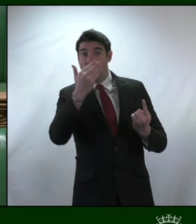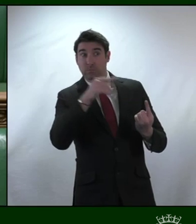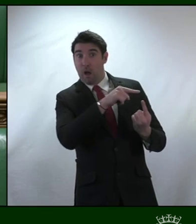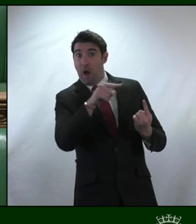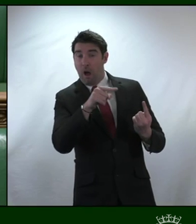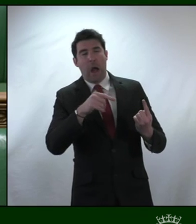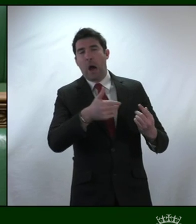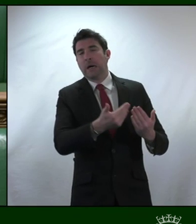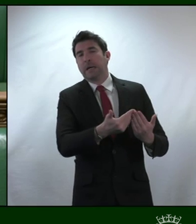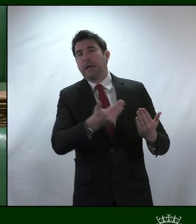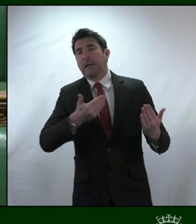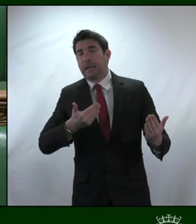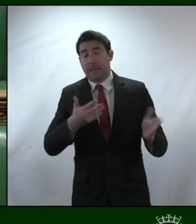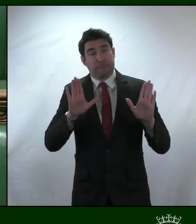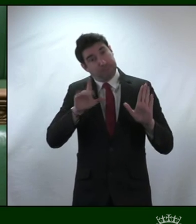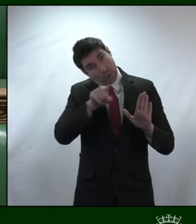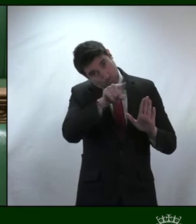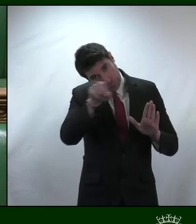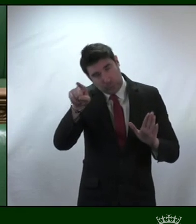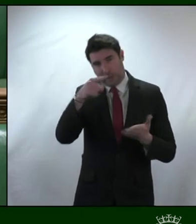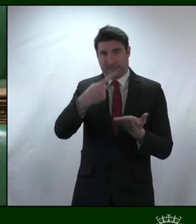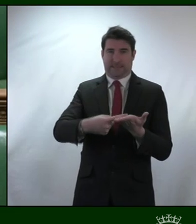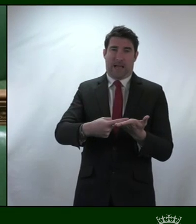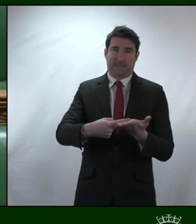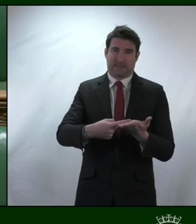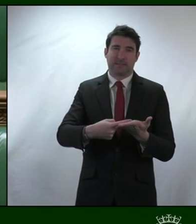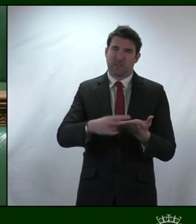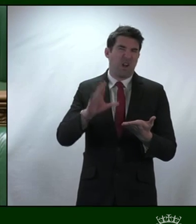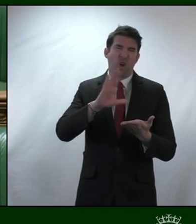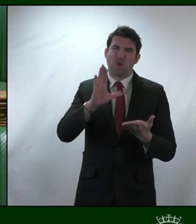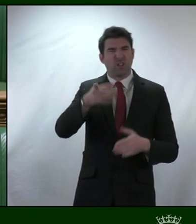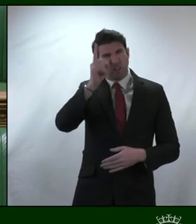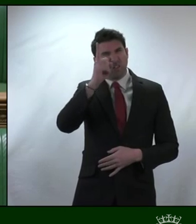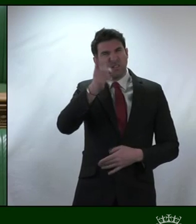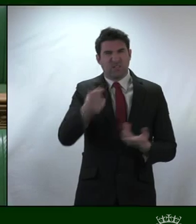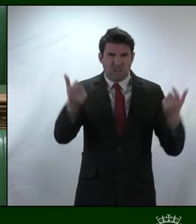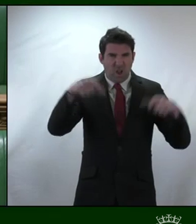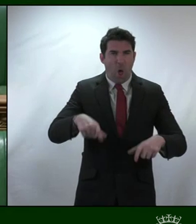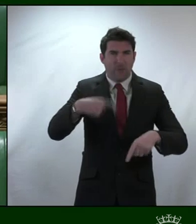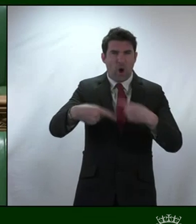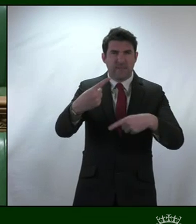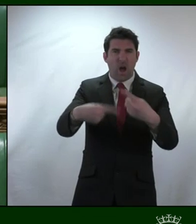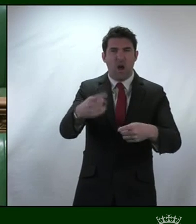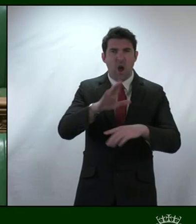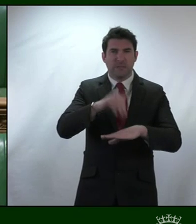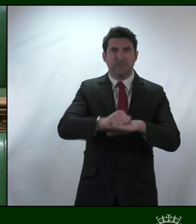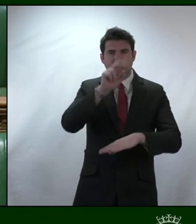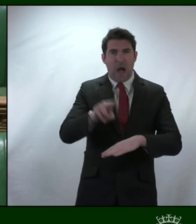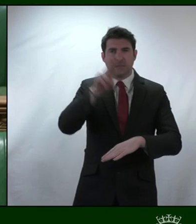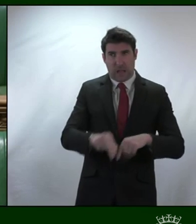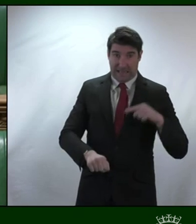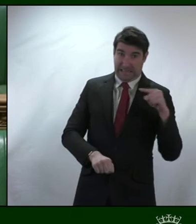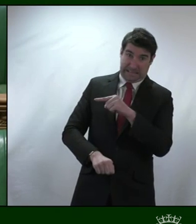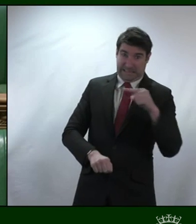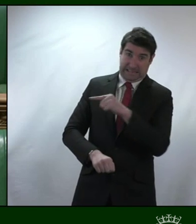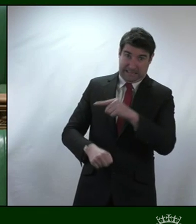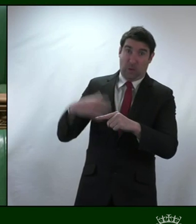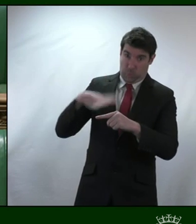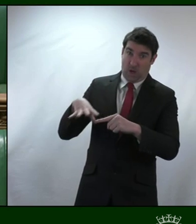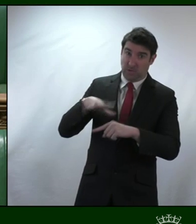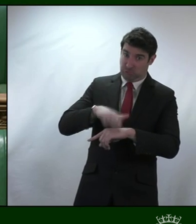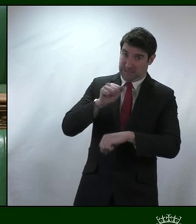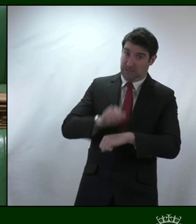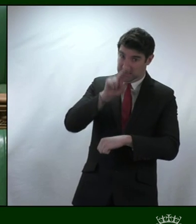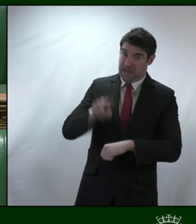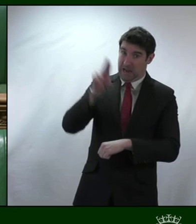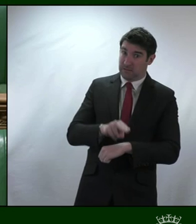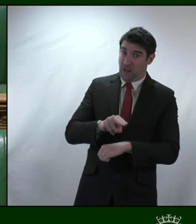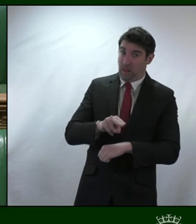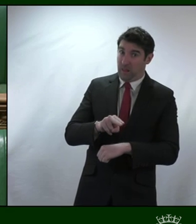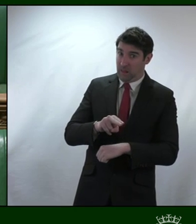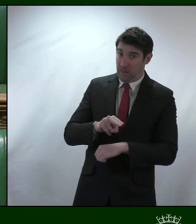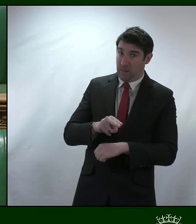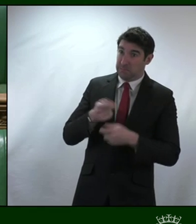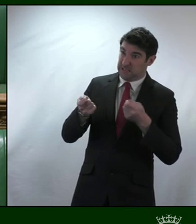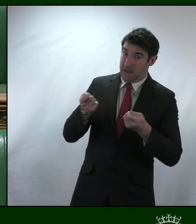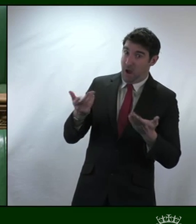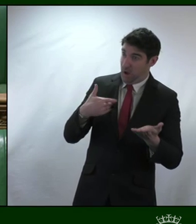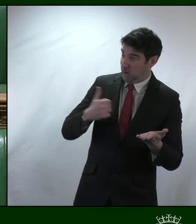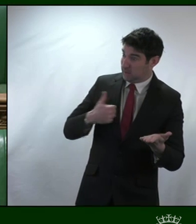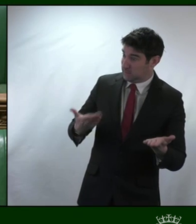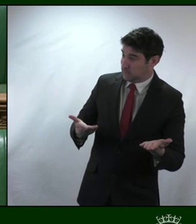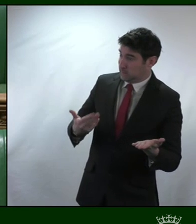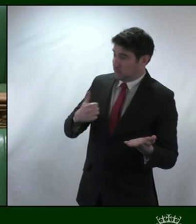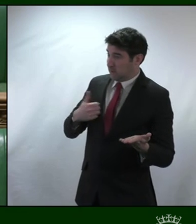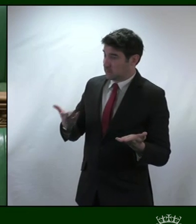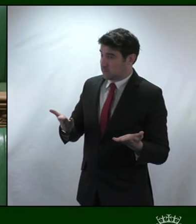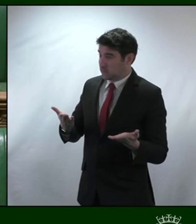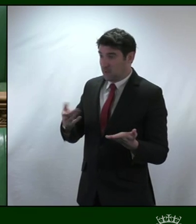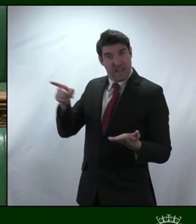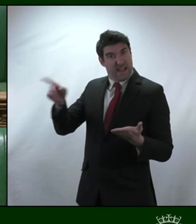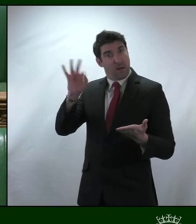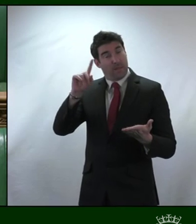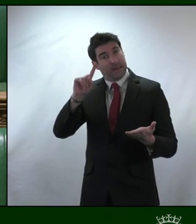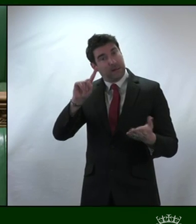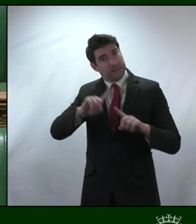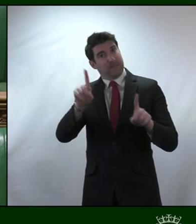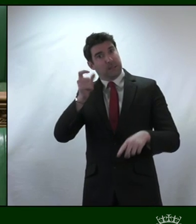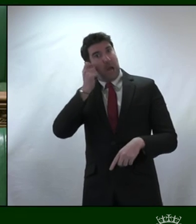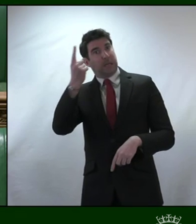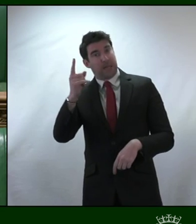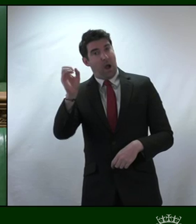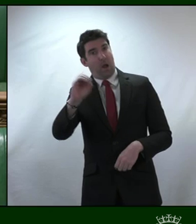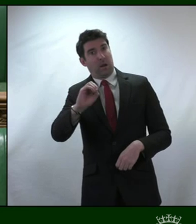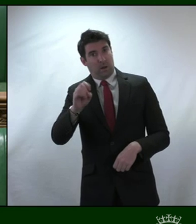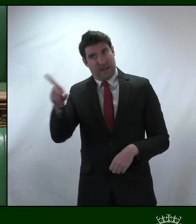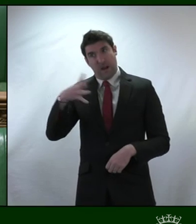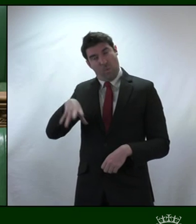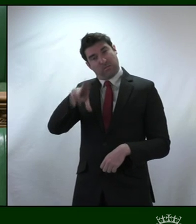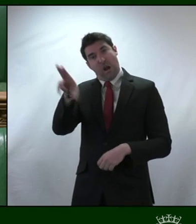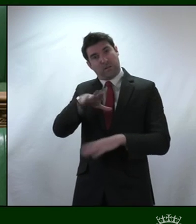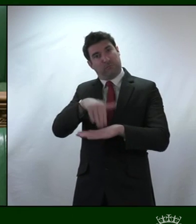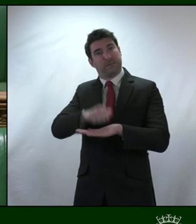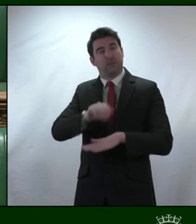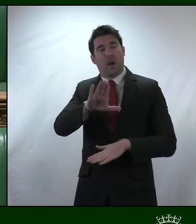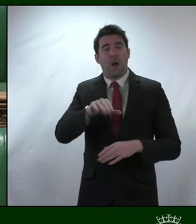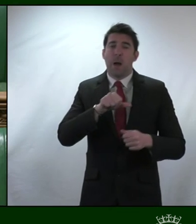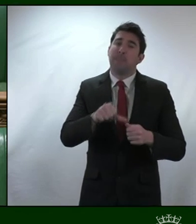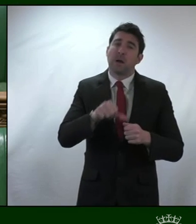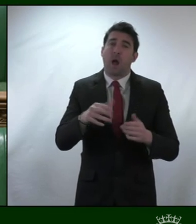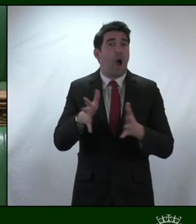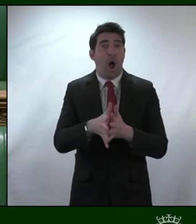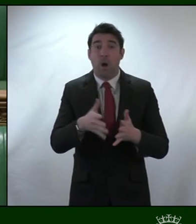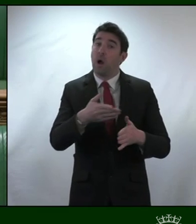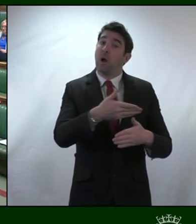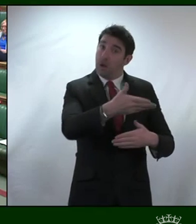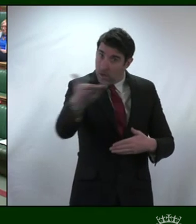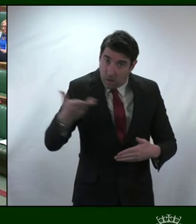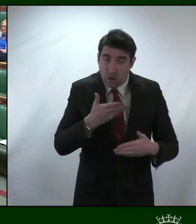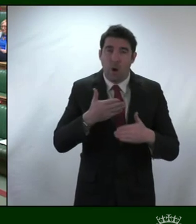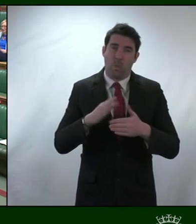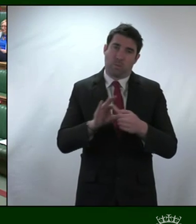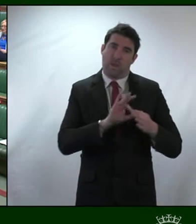That is how, by being sensible and cautious, not by imposing endless lockdowns or cancelling Christmas, as he would appear to want to do—that is the only implication I can draw from what he has said, unless he wants to announce some other idea—we will continue to work together to keep this virus under control, to defeat it and take the country forward.